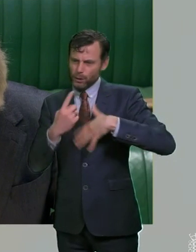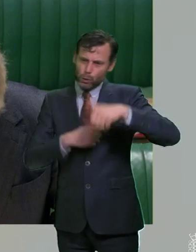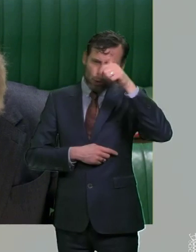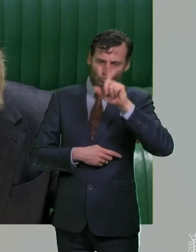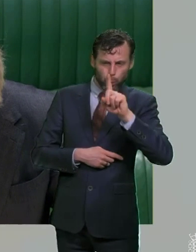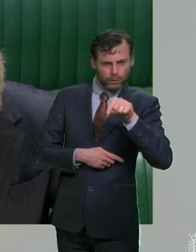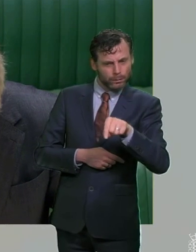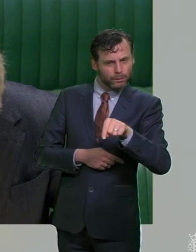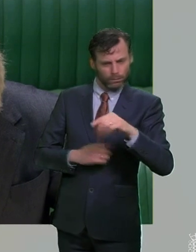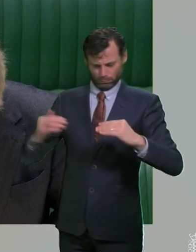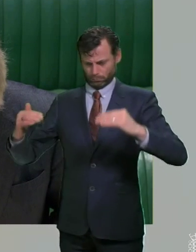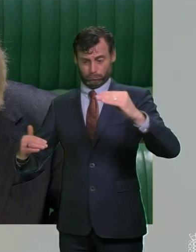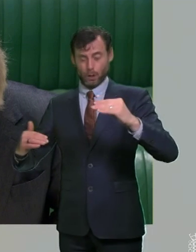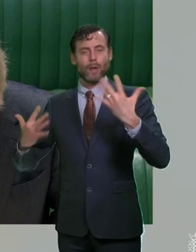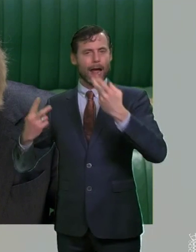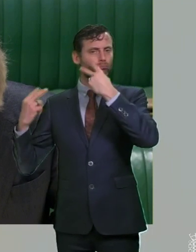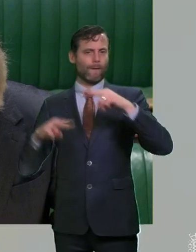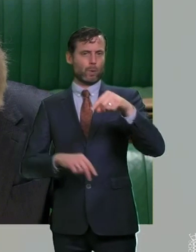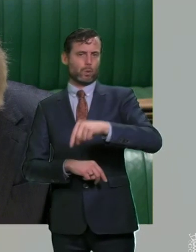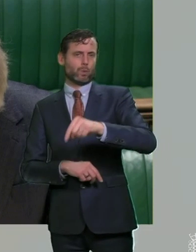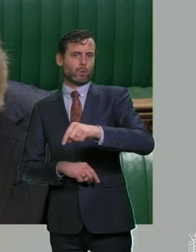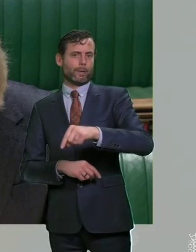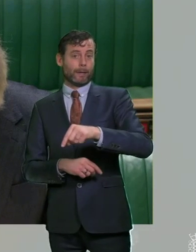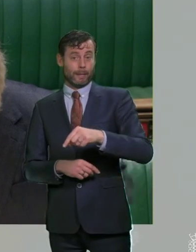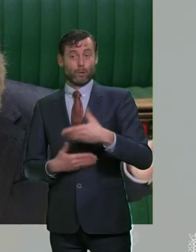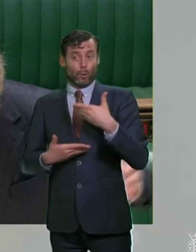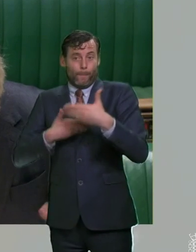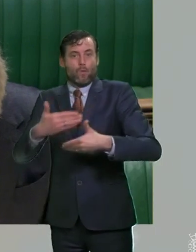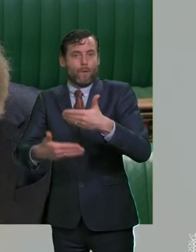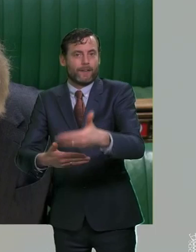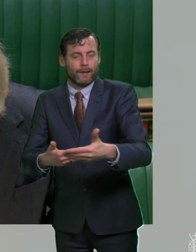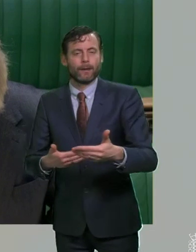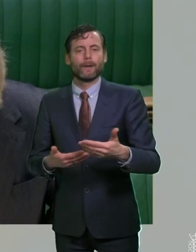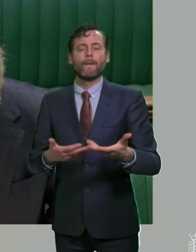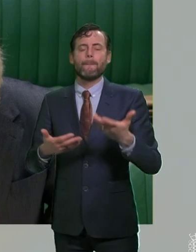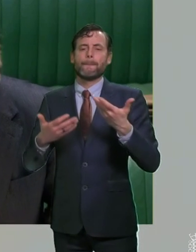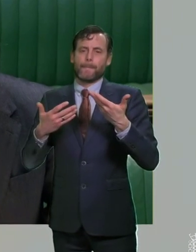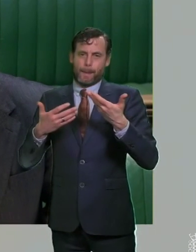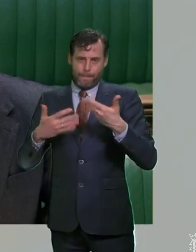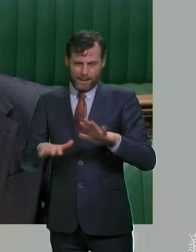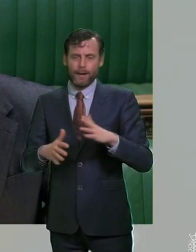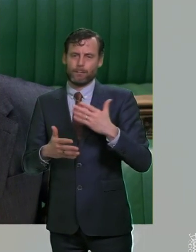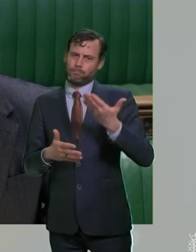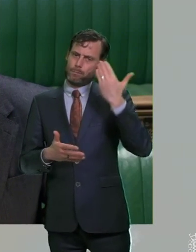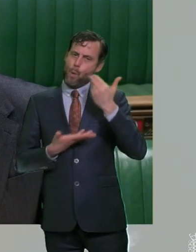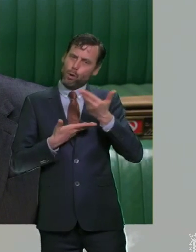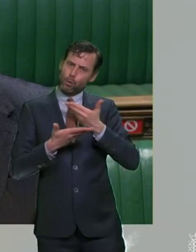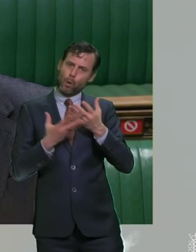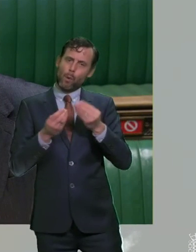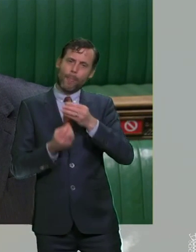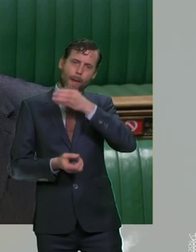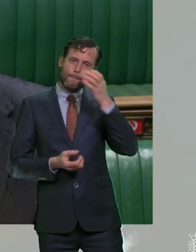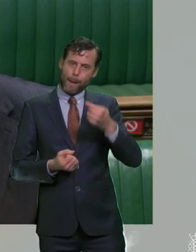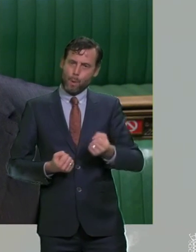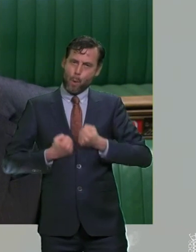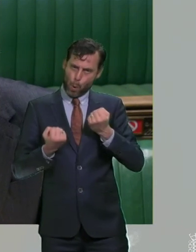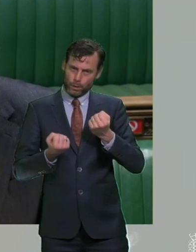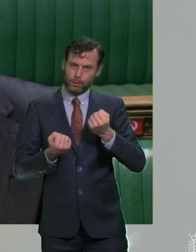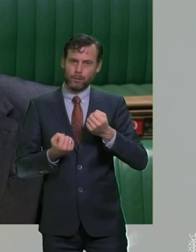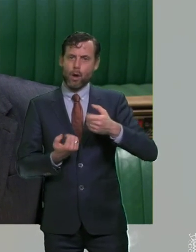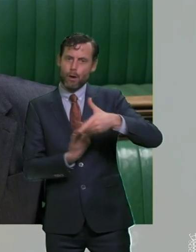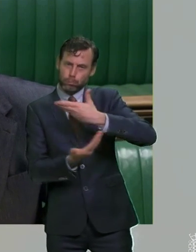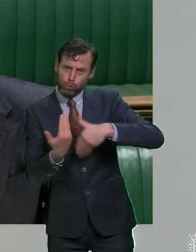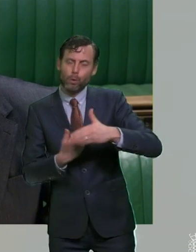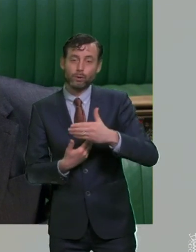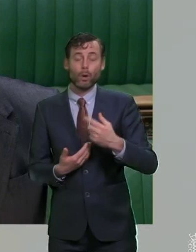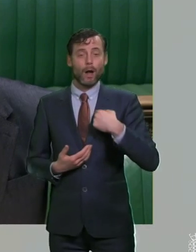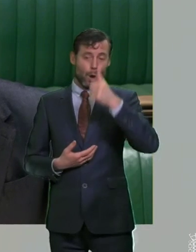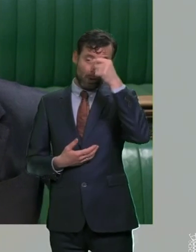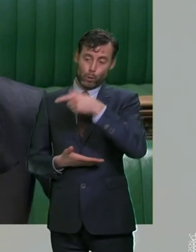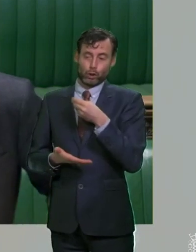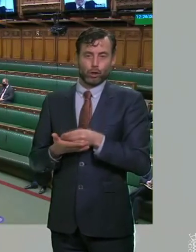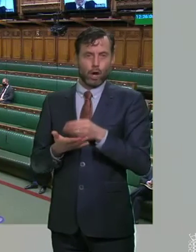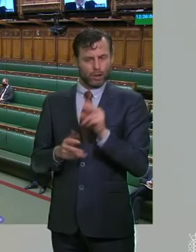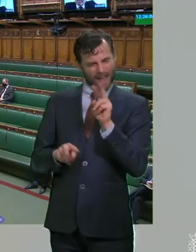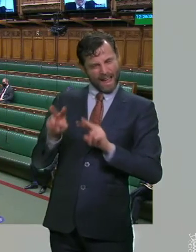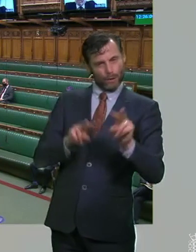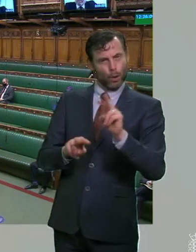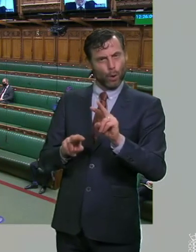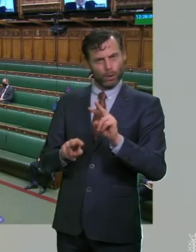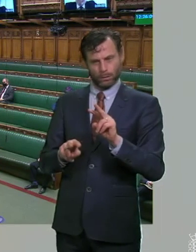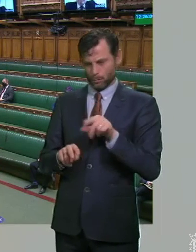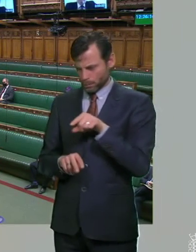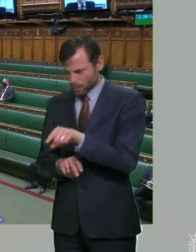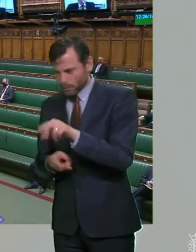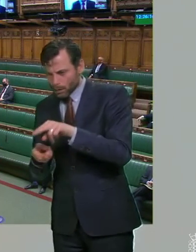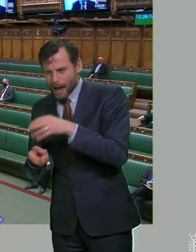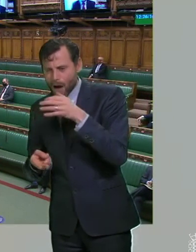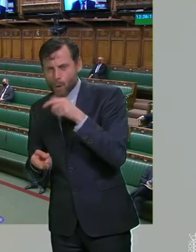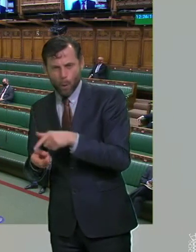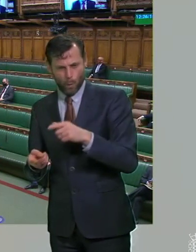There is just such a review being carried out after consulting pub owners, brewers and others, and I know that the Chancellor is looking very closely at the findings.